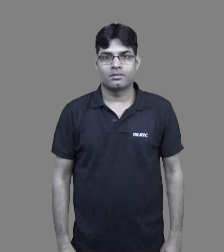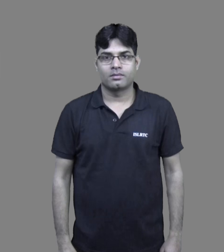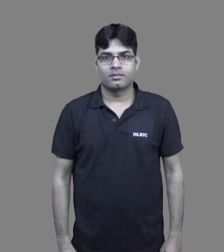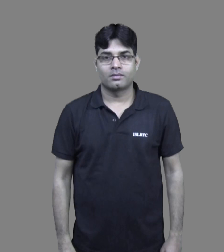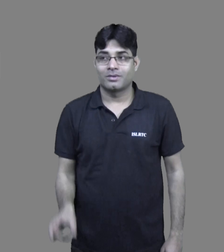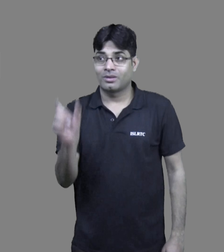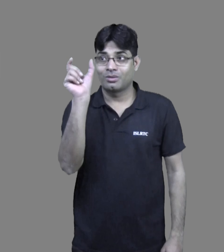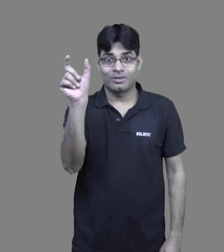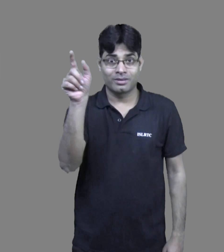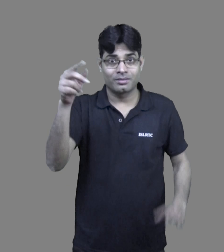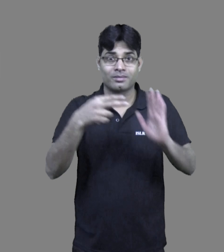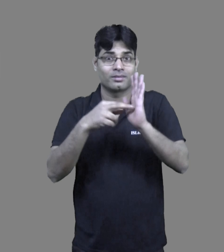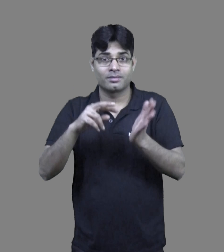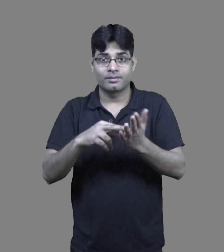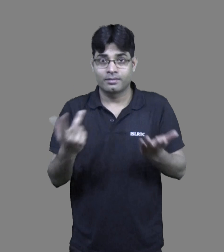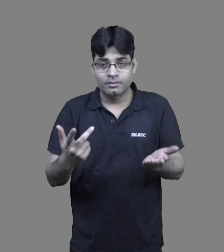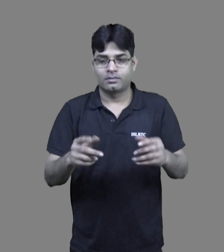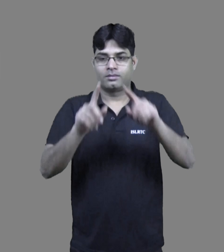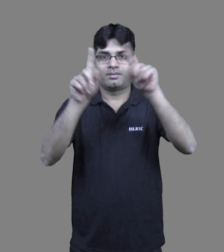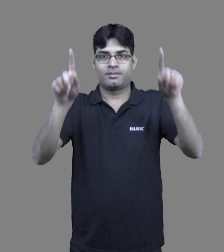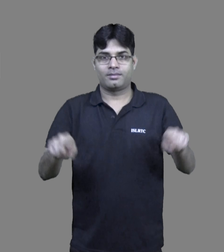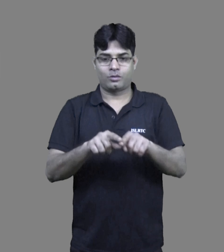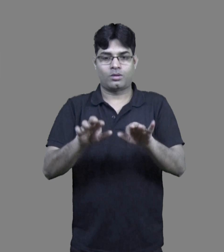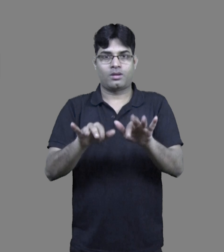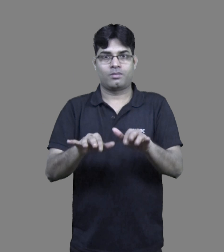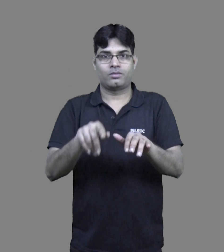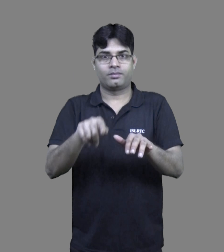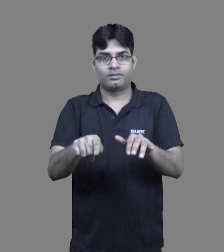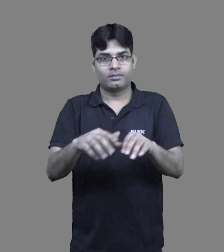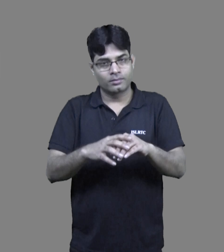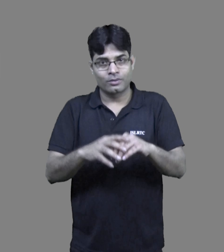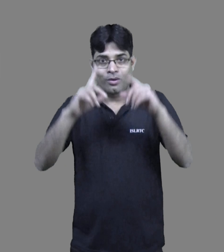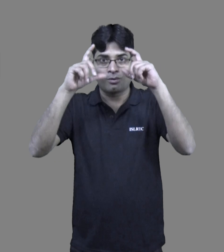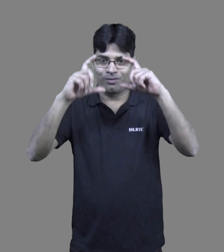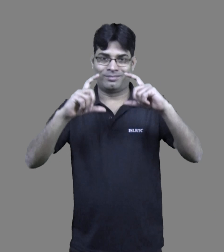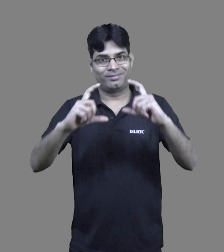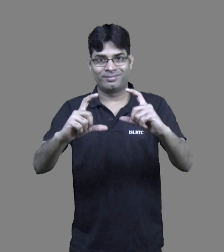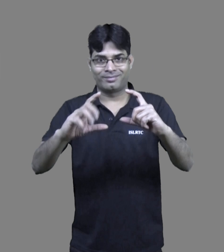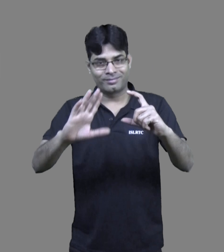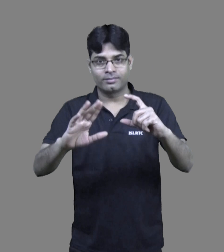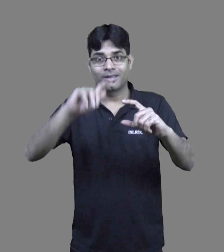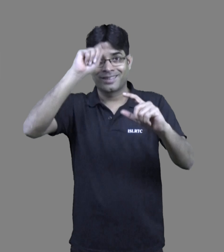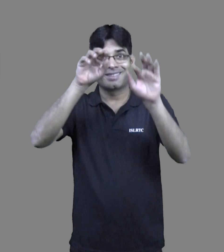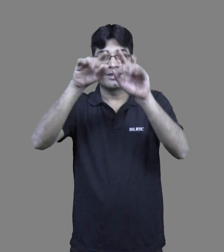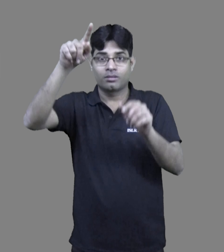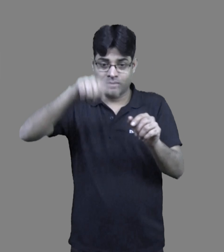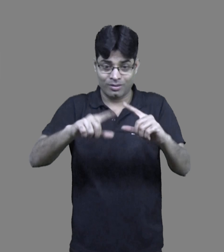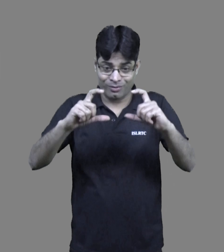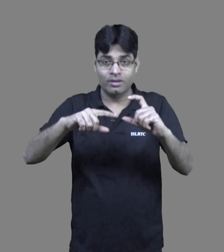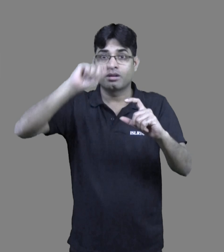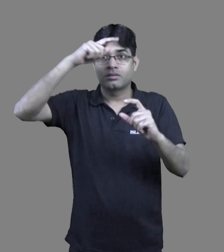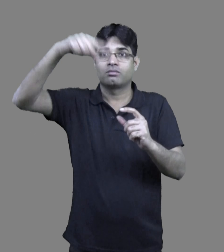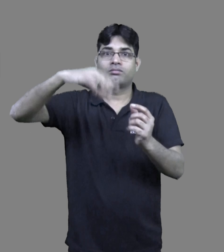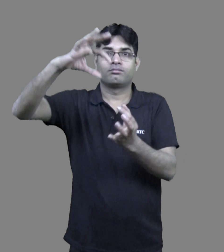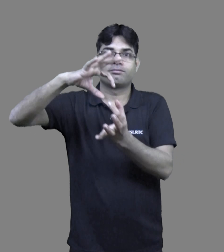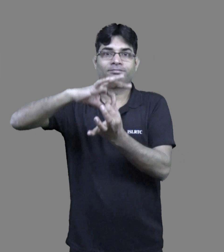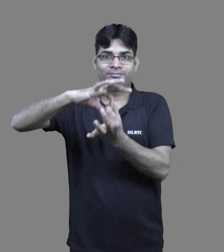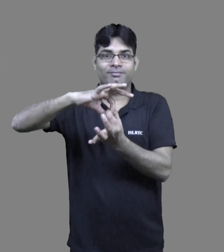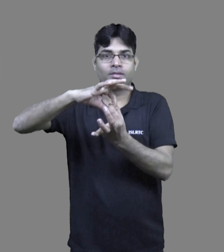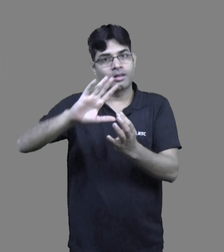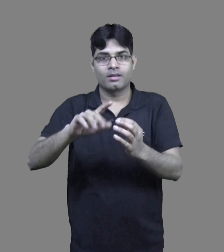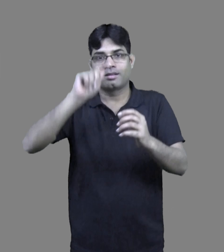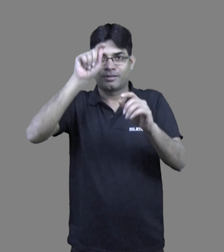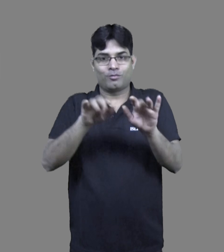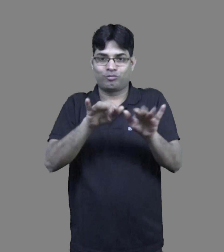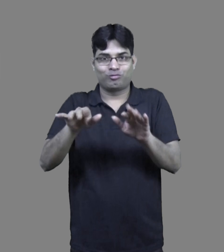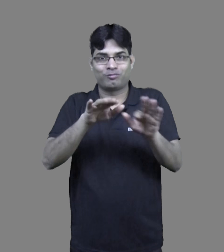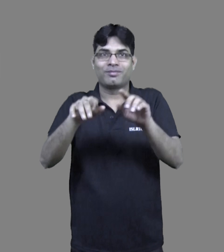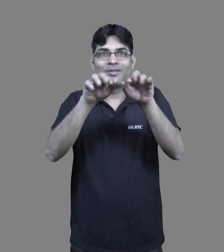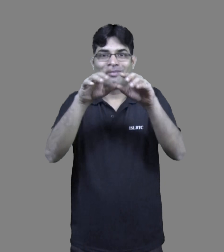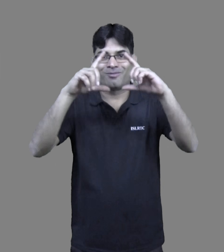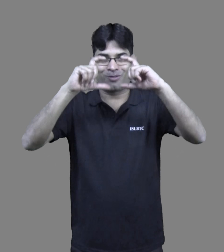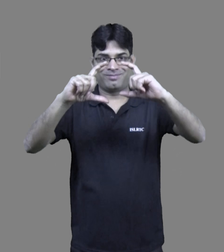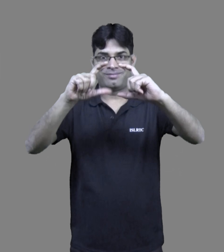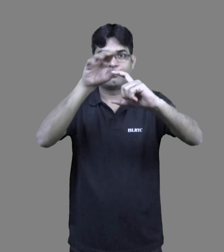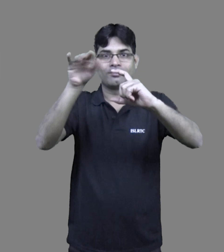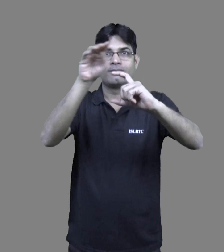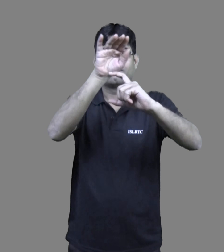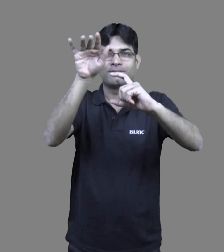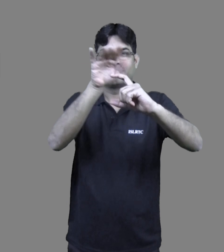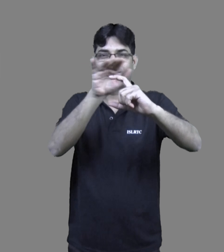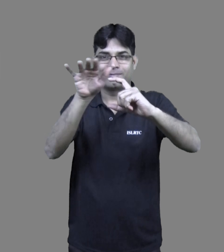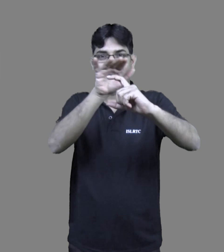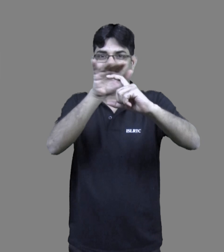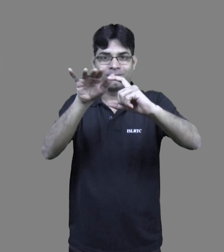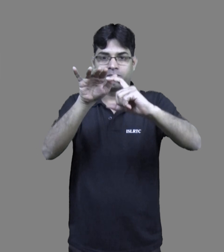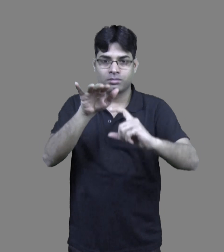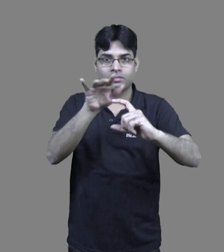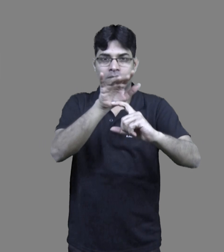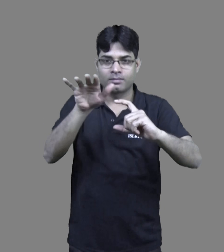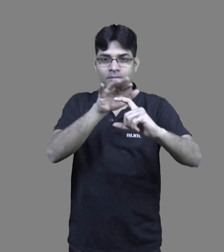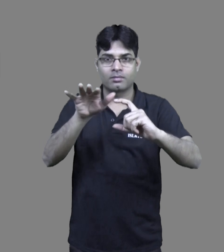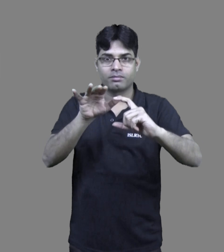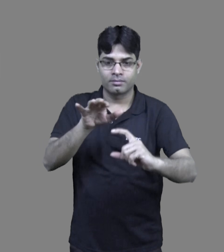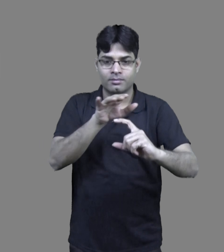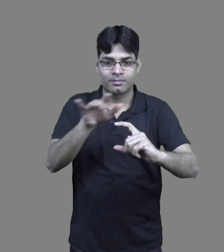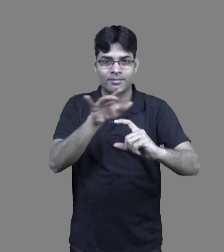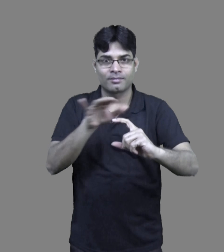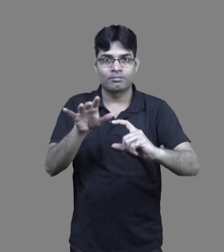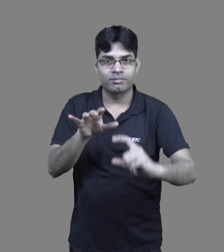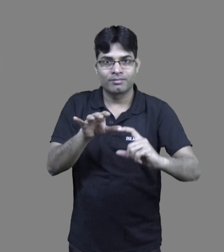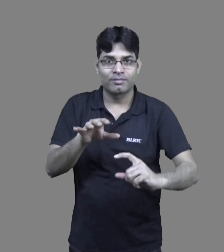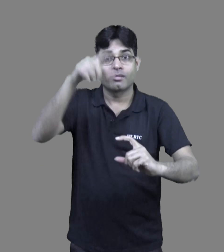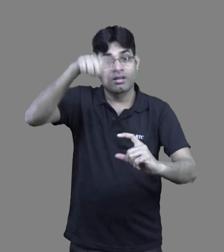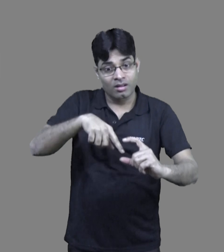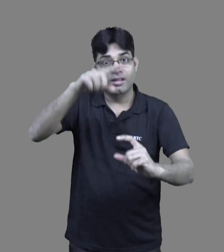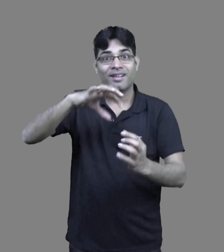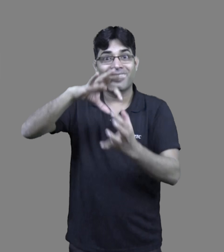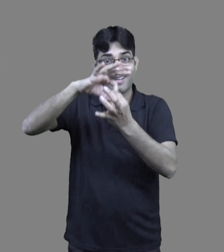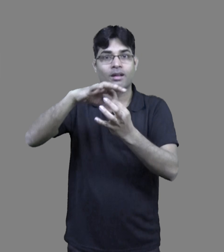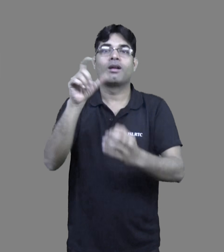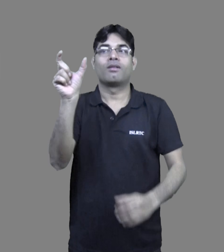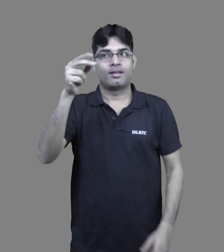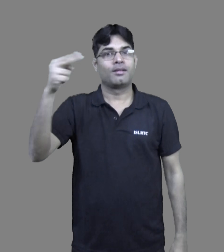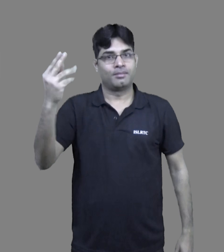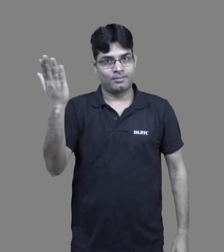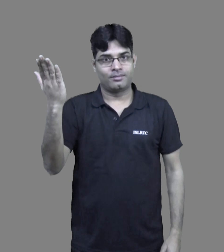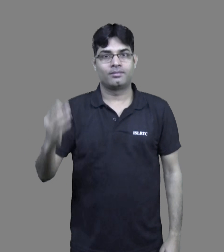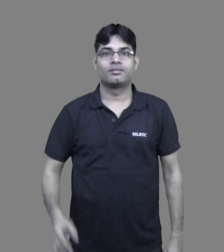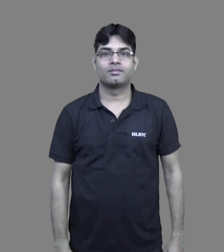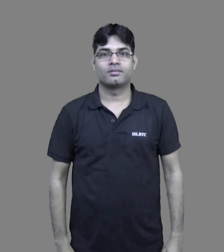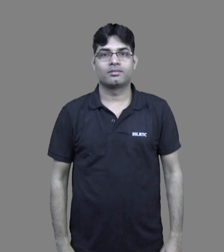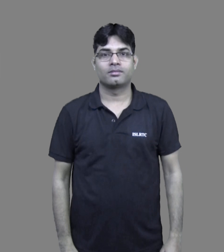Inline Graphics